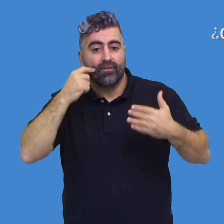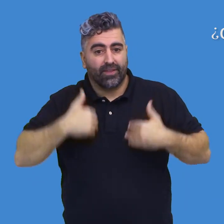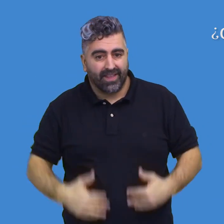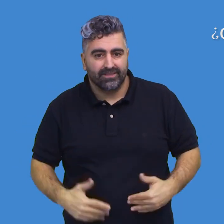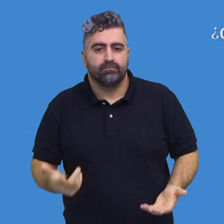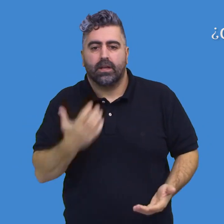cuerpo